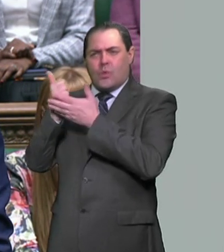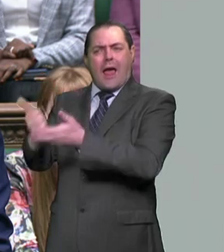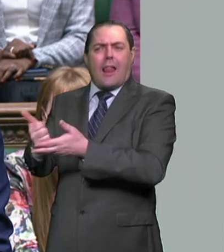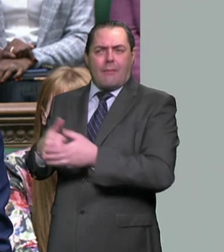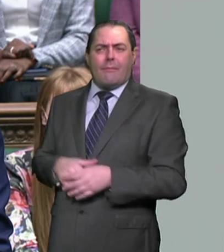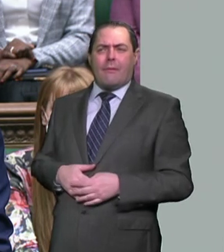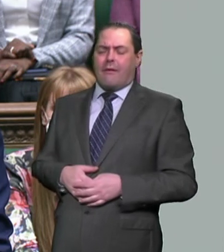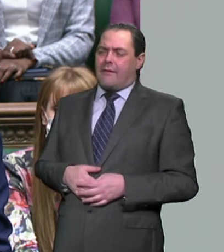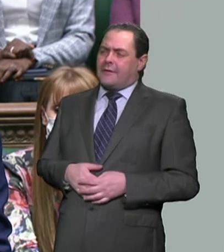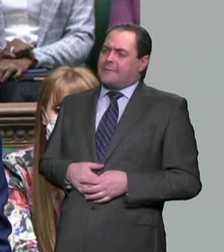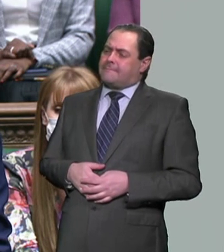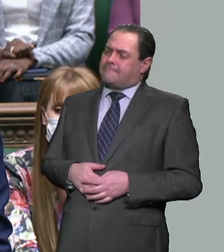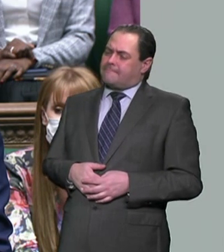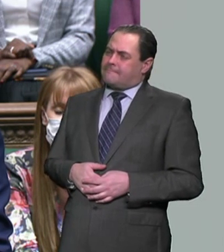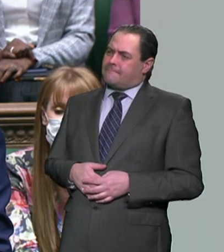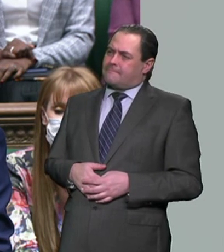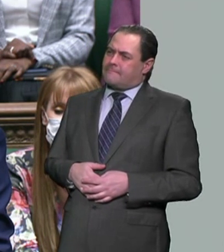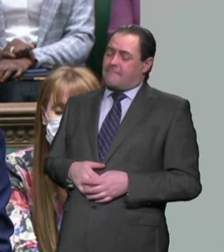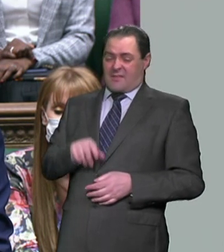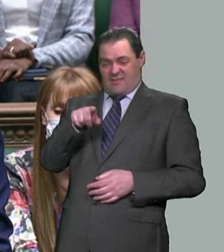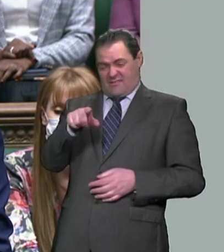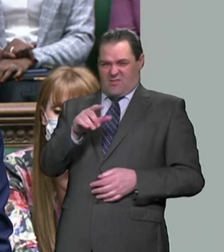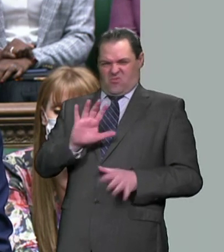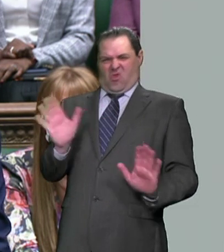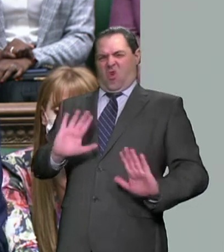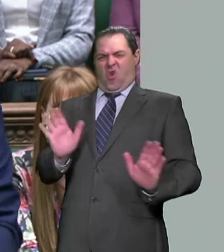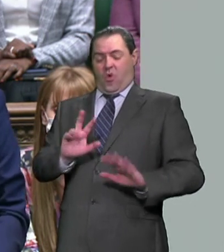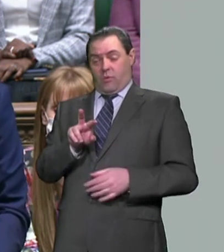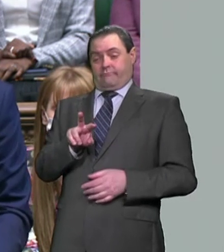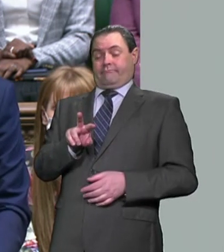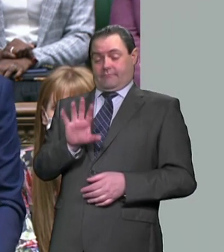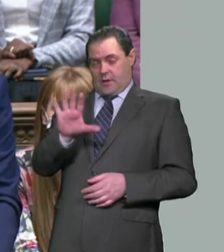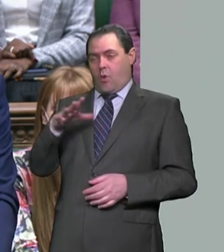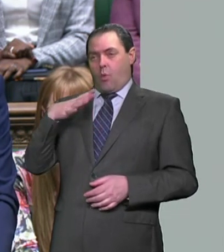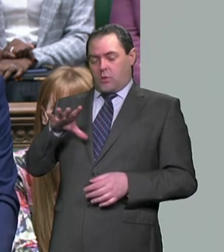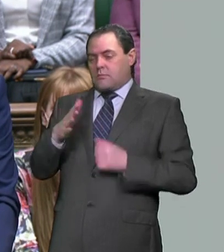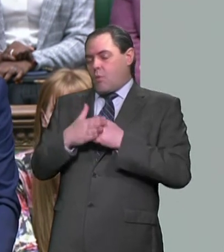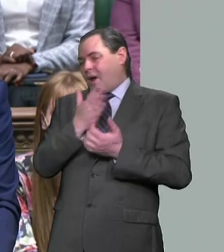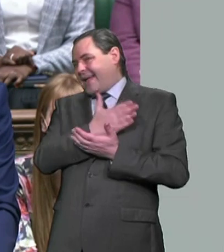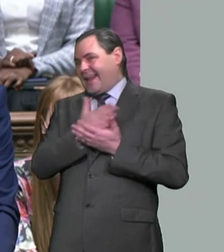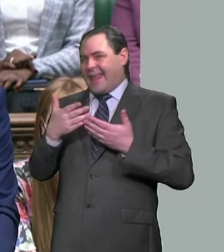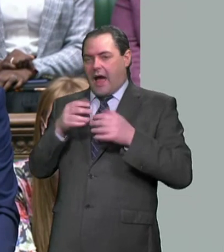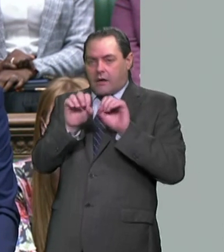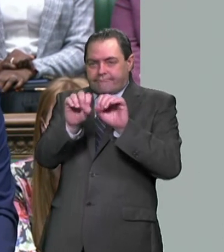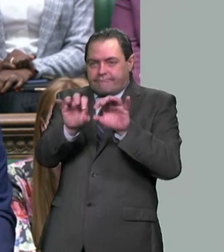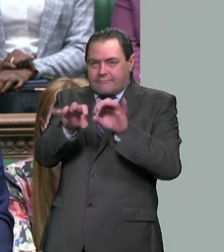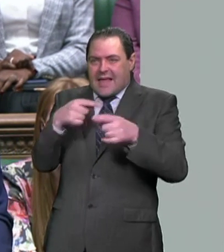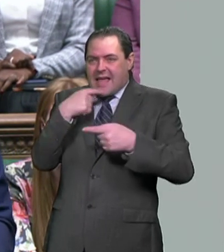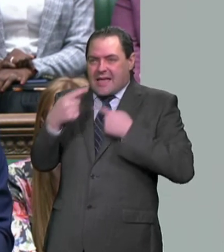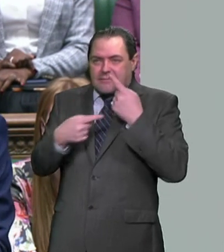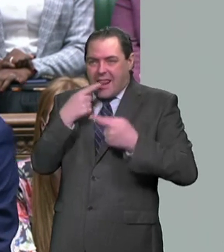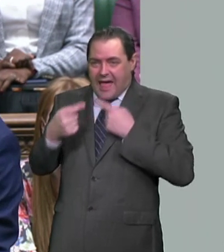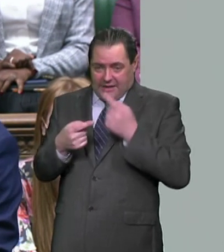He shakes his head, so let me put this in language he might understand.